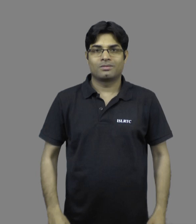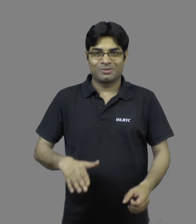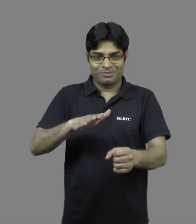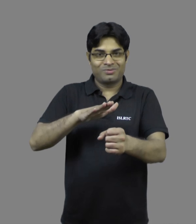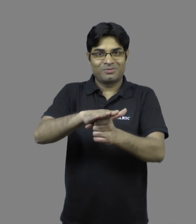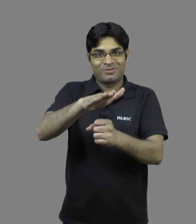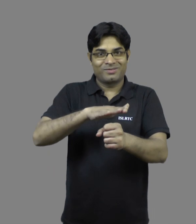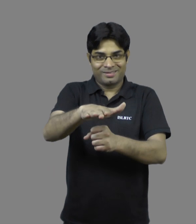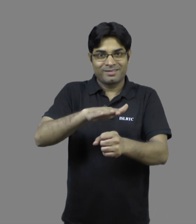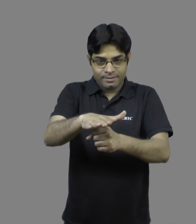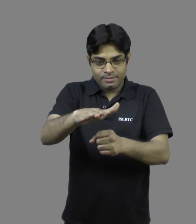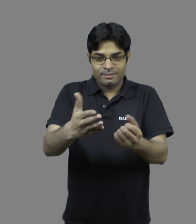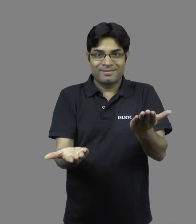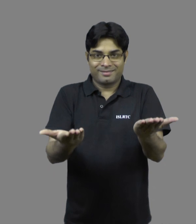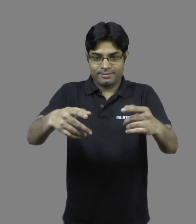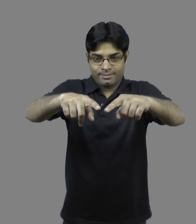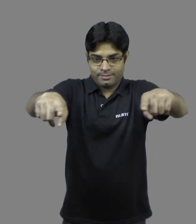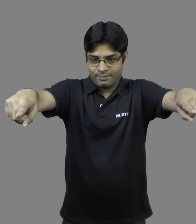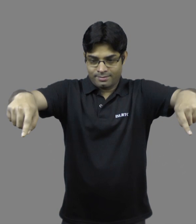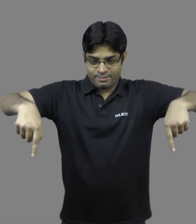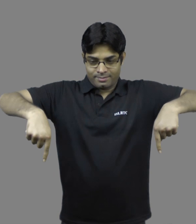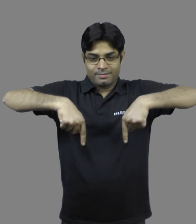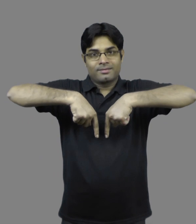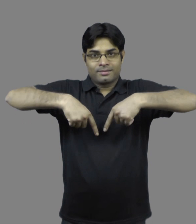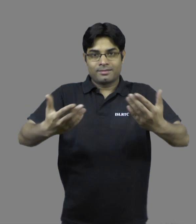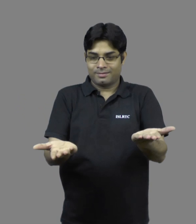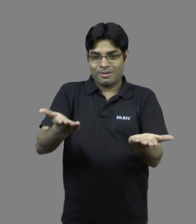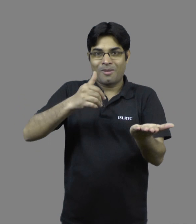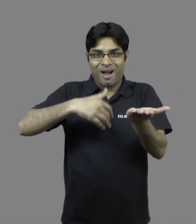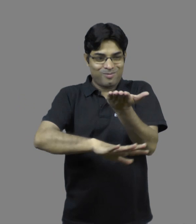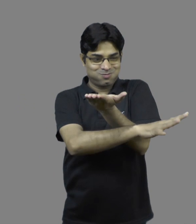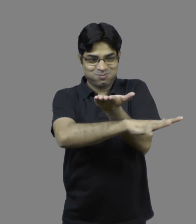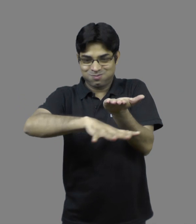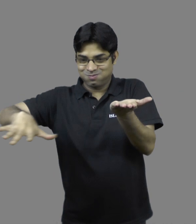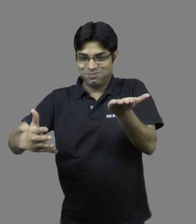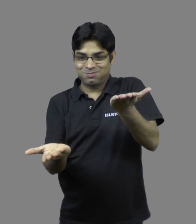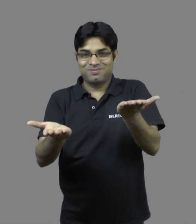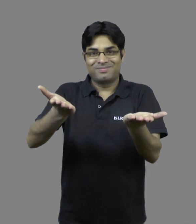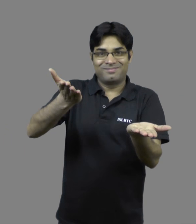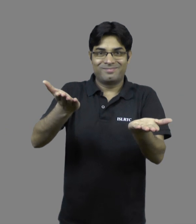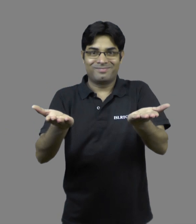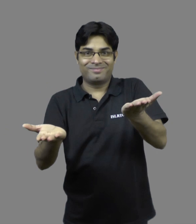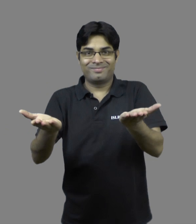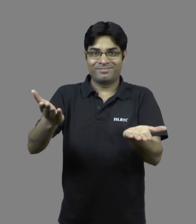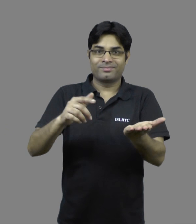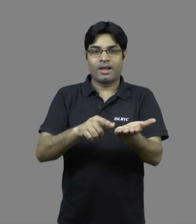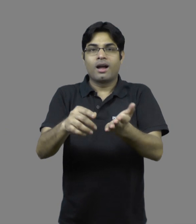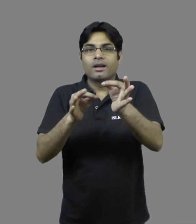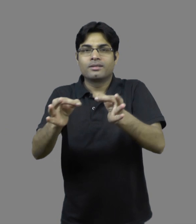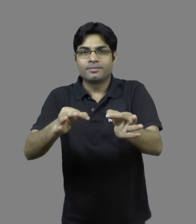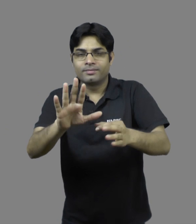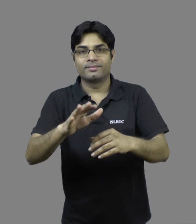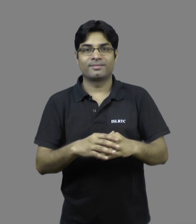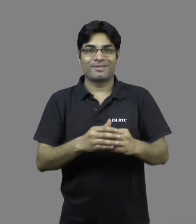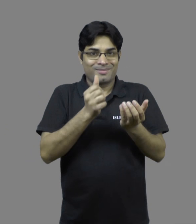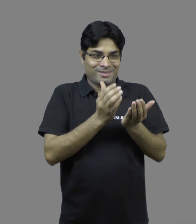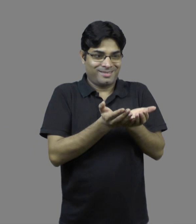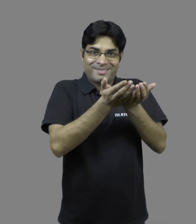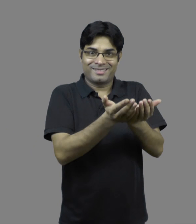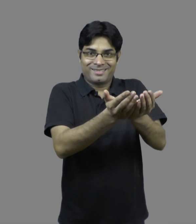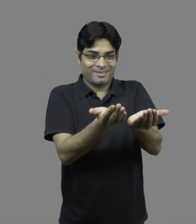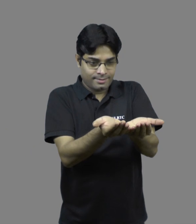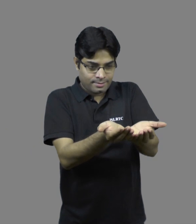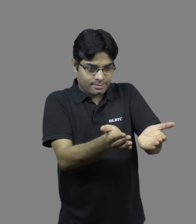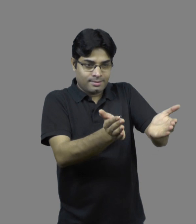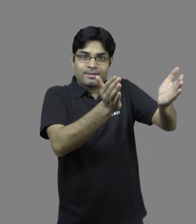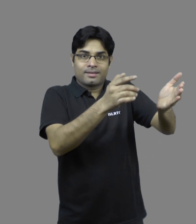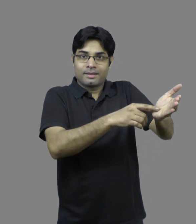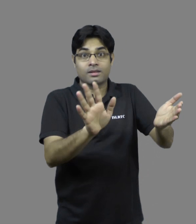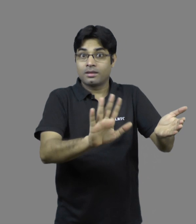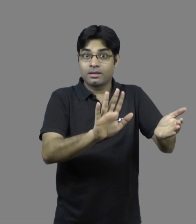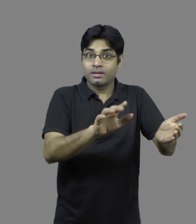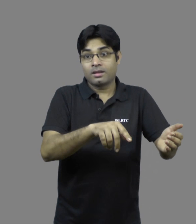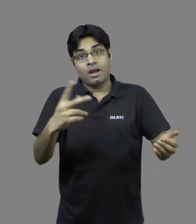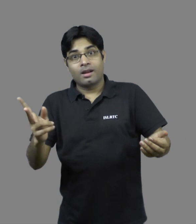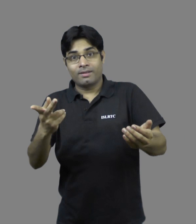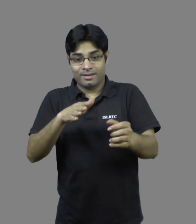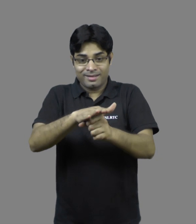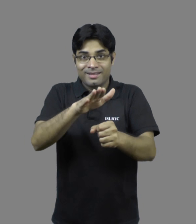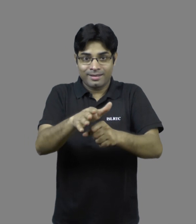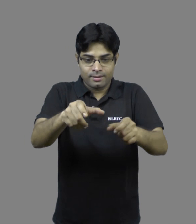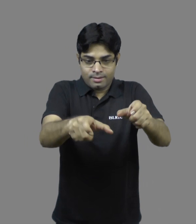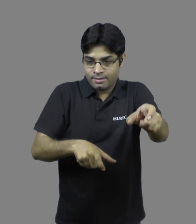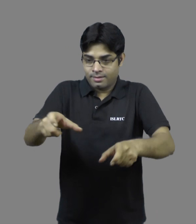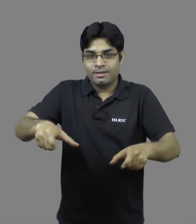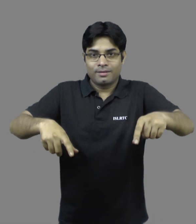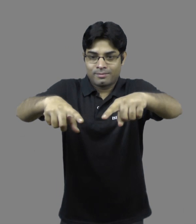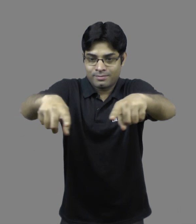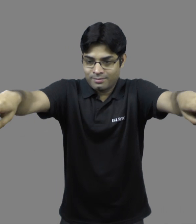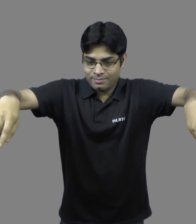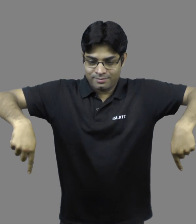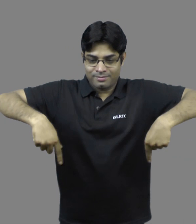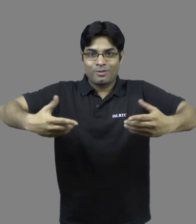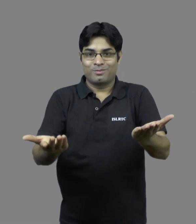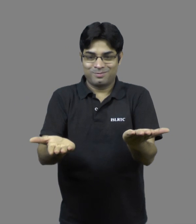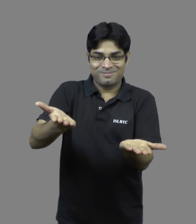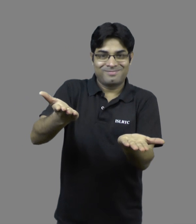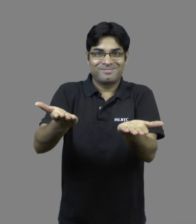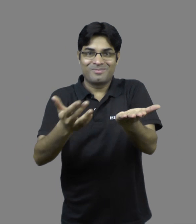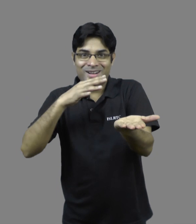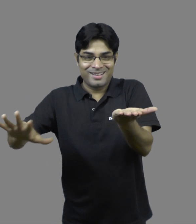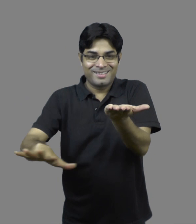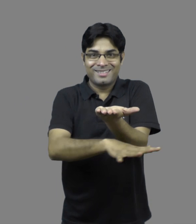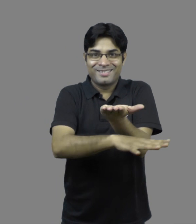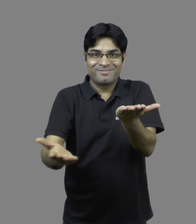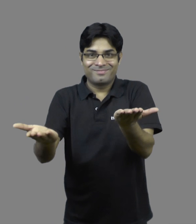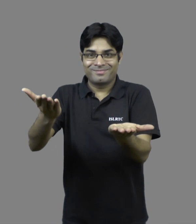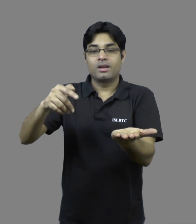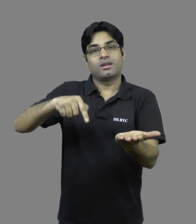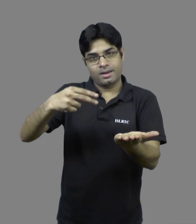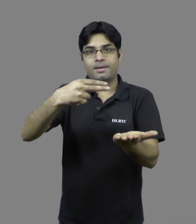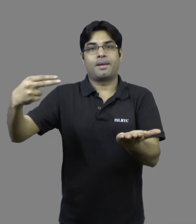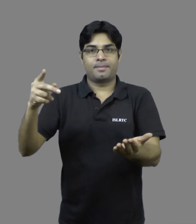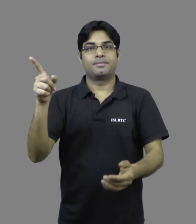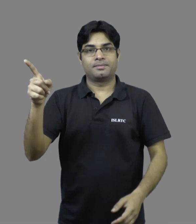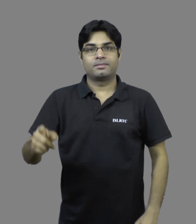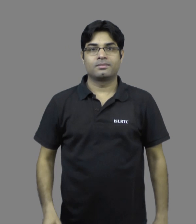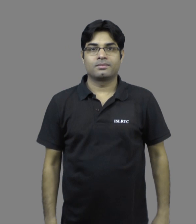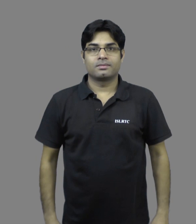Raft